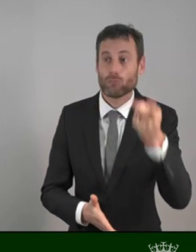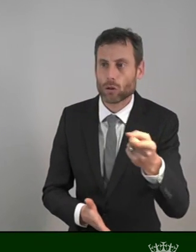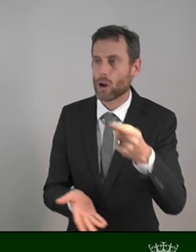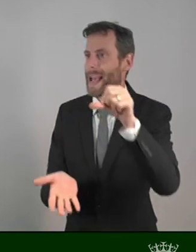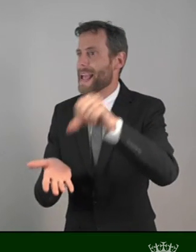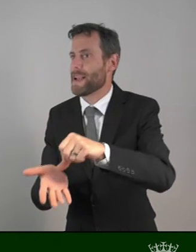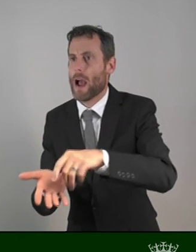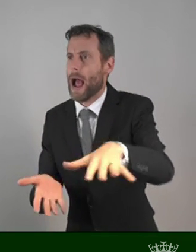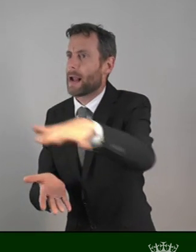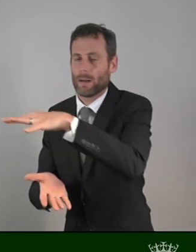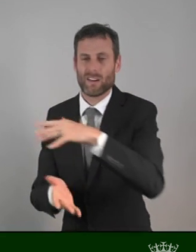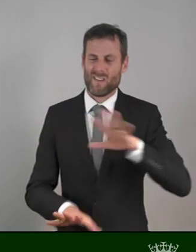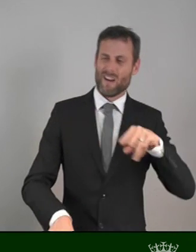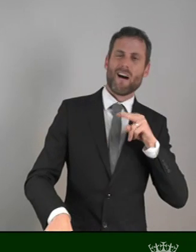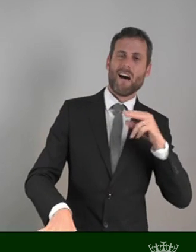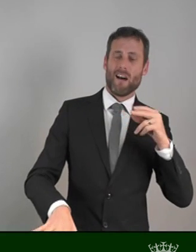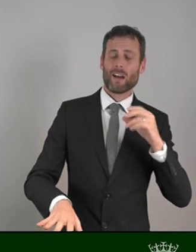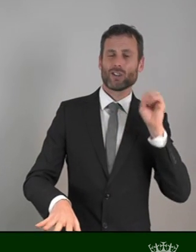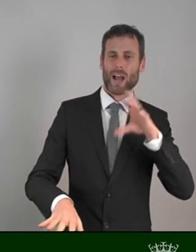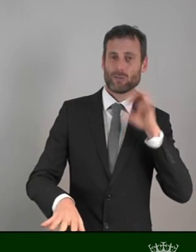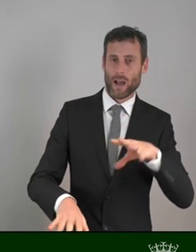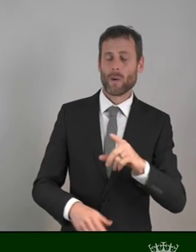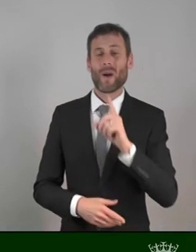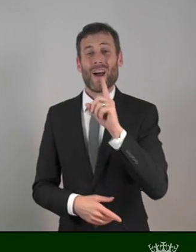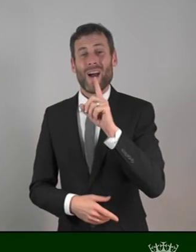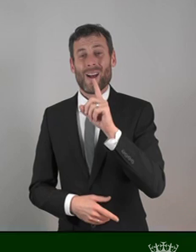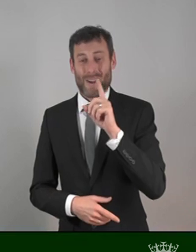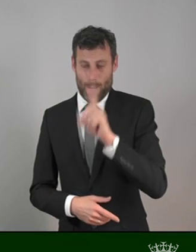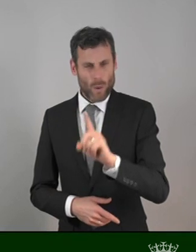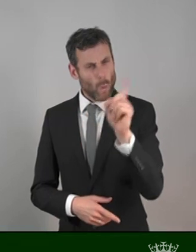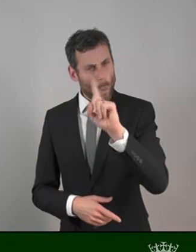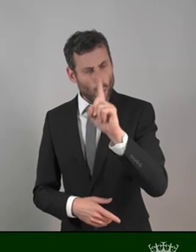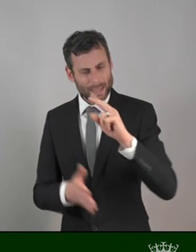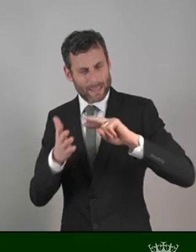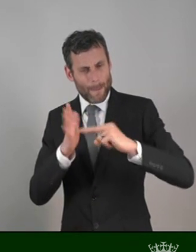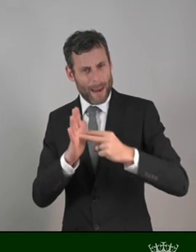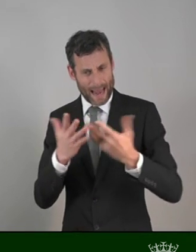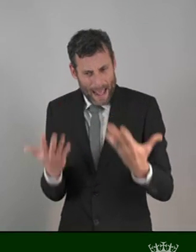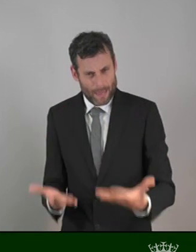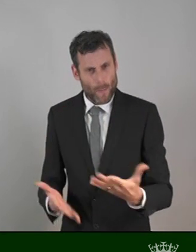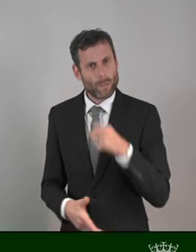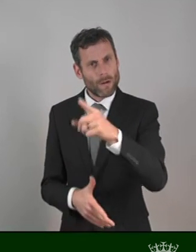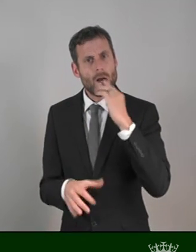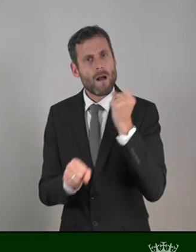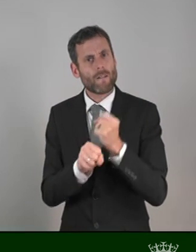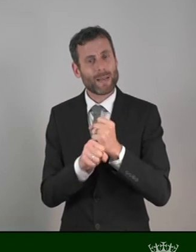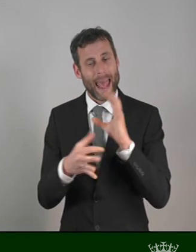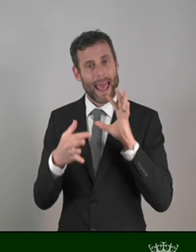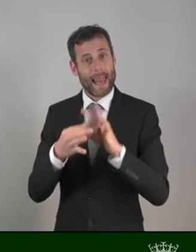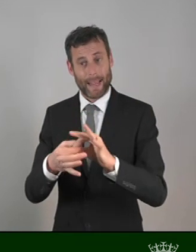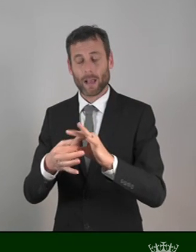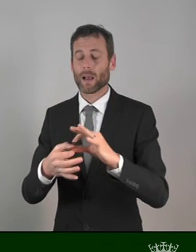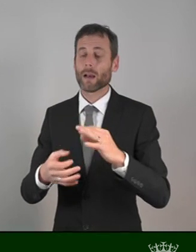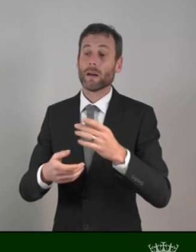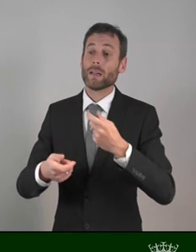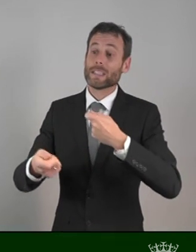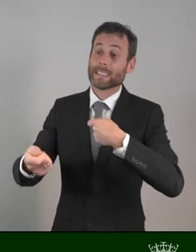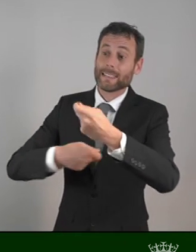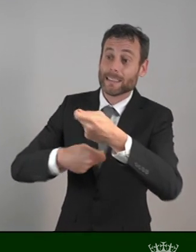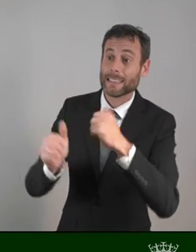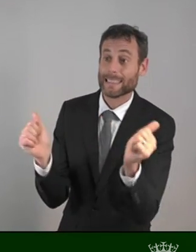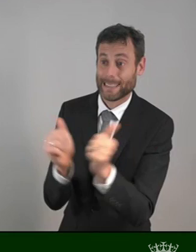My question was: what is being done to ensure that our future trade deals are dependent on good human rights in the countries that we deal with?